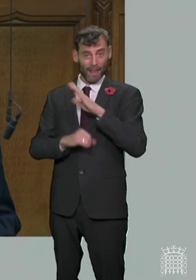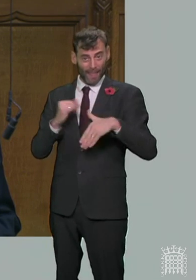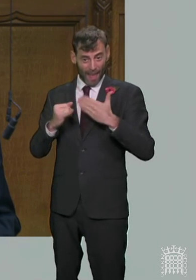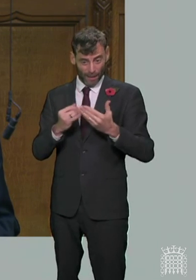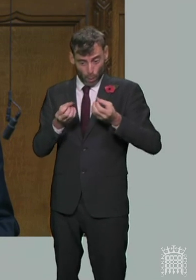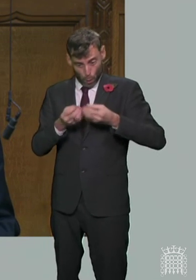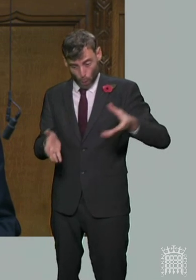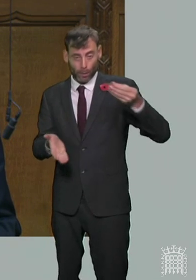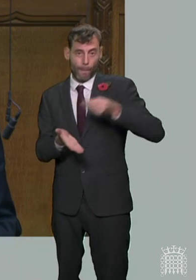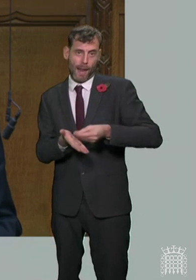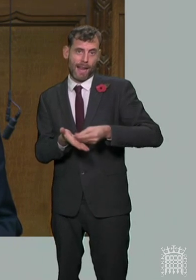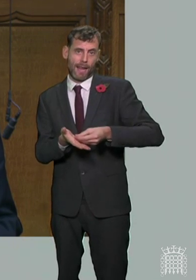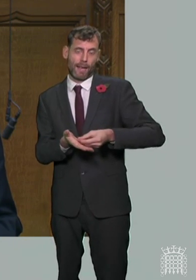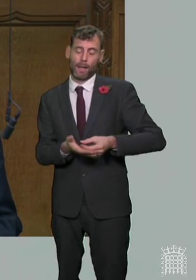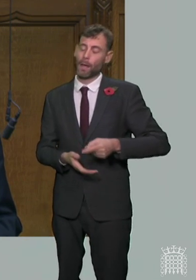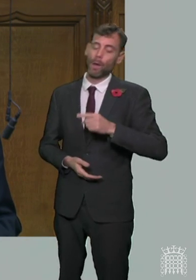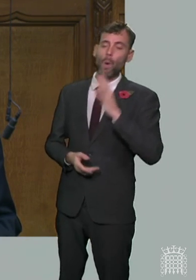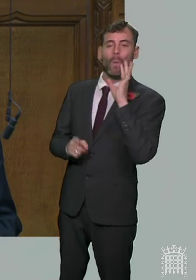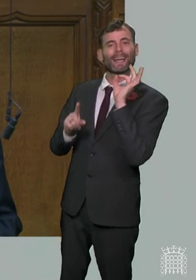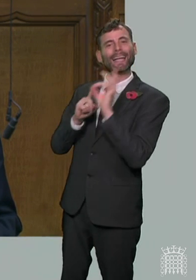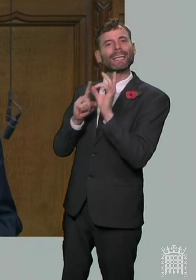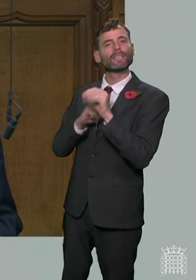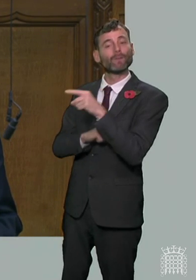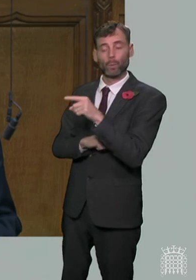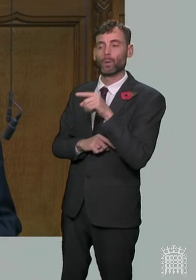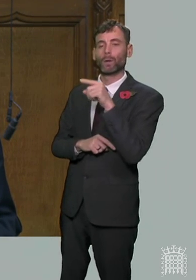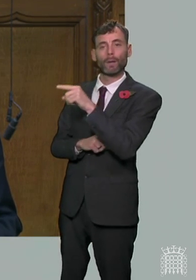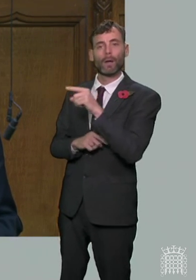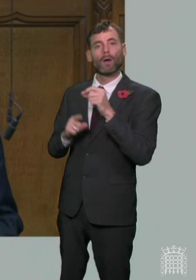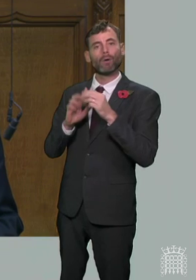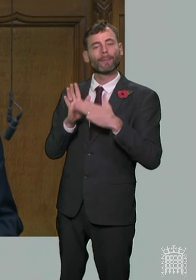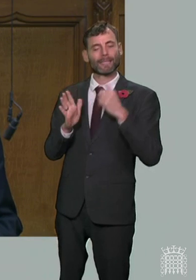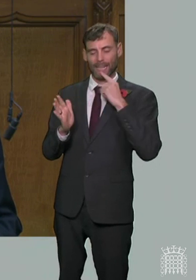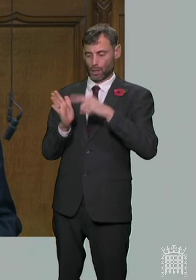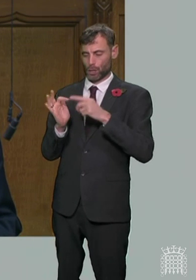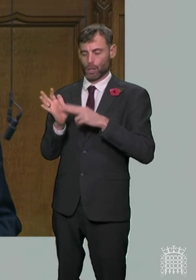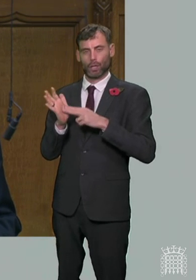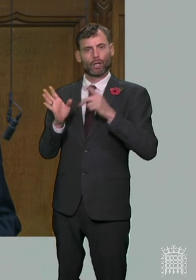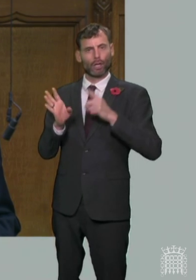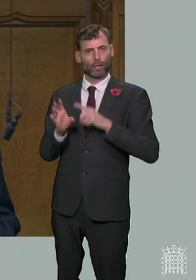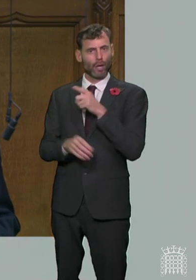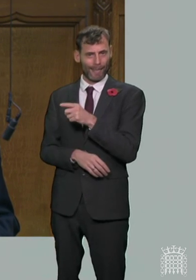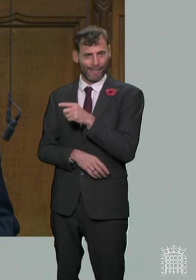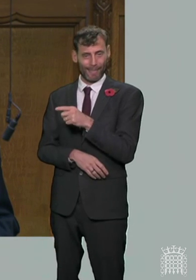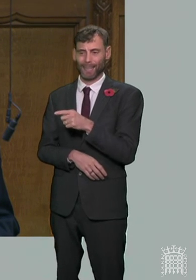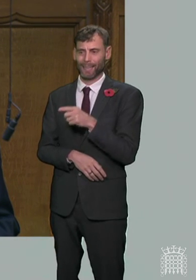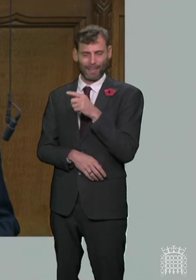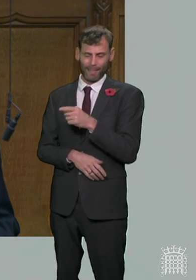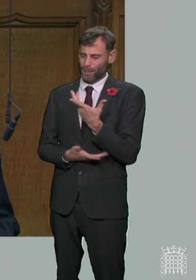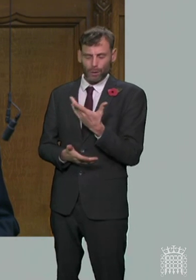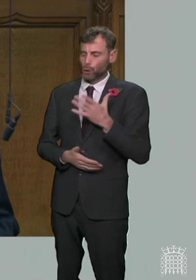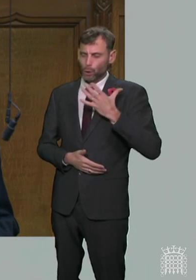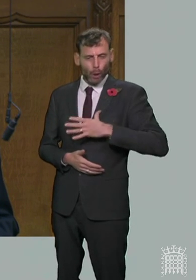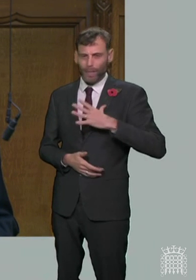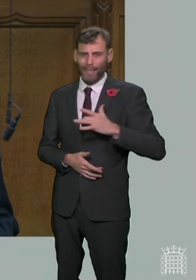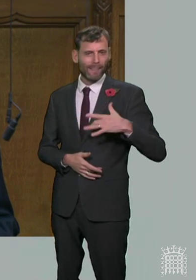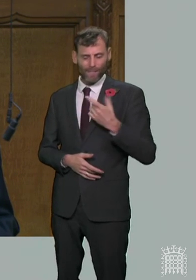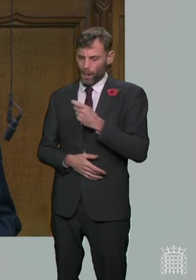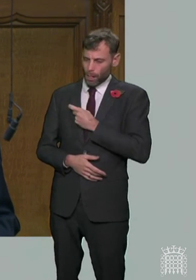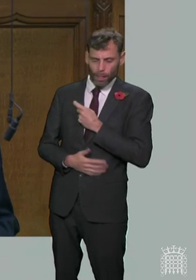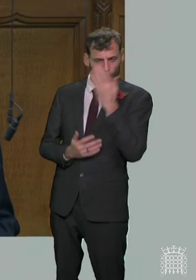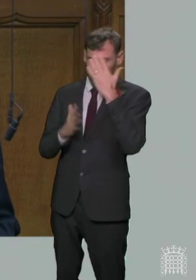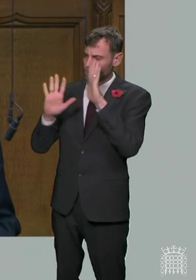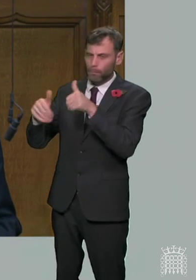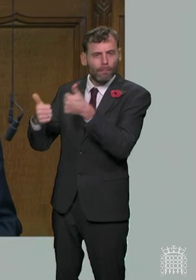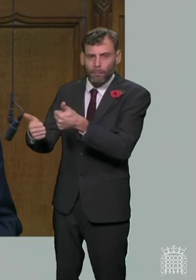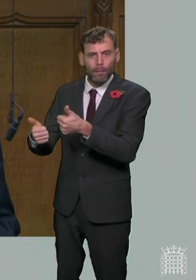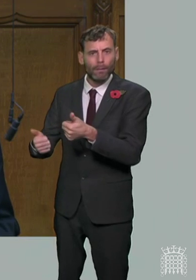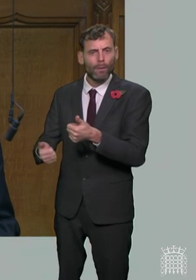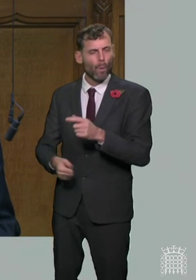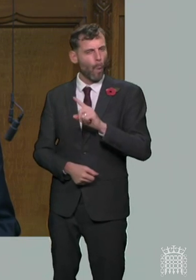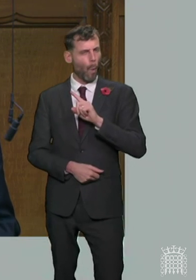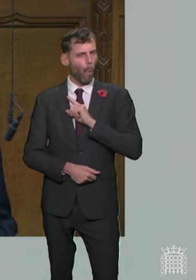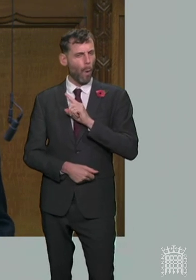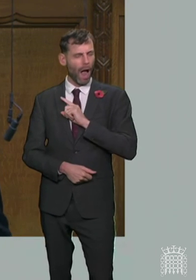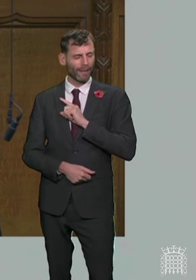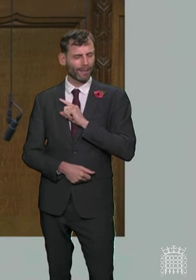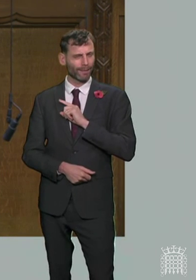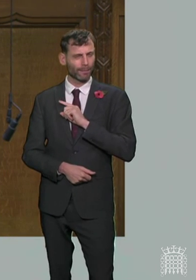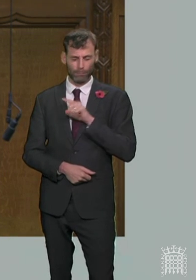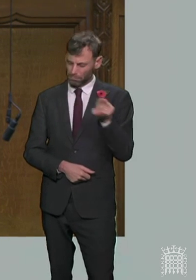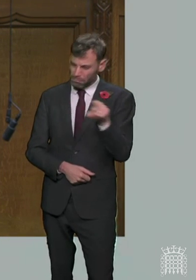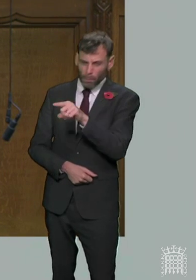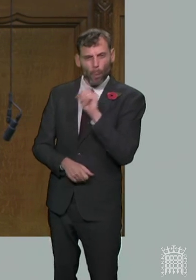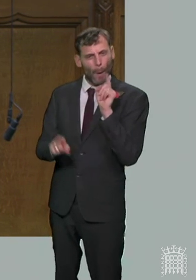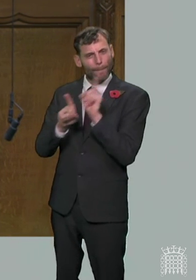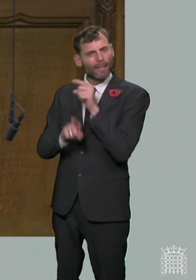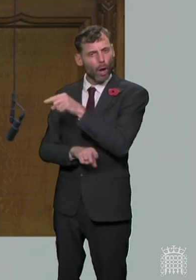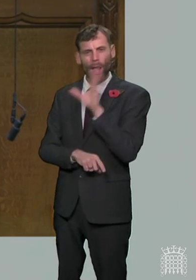Yet in his interview, the Prime Minister said Jenni had“a frankly unnecessary sense of anxiety”.So will he meet her to hear why she is worried, and do so before the Building Safety